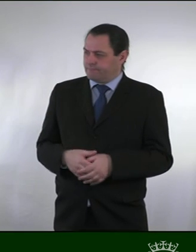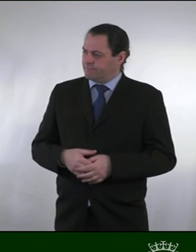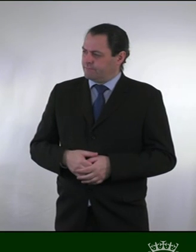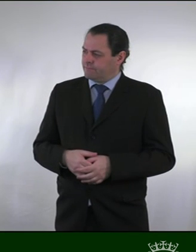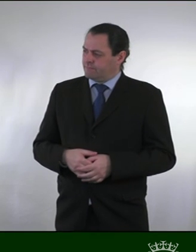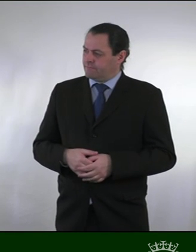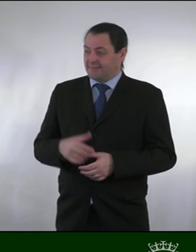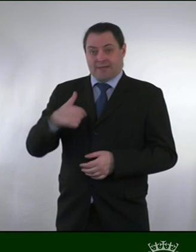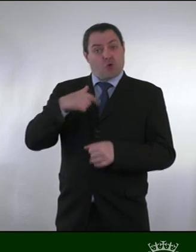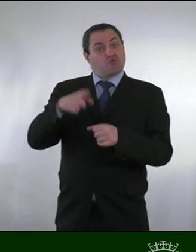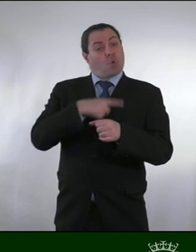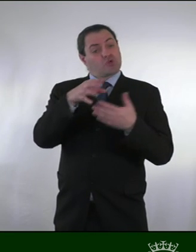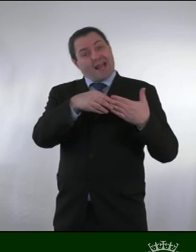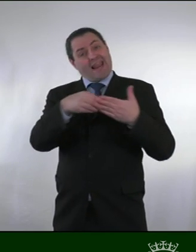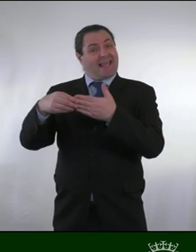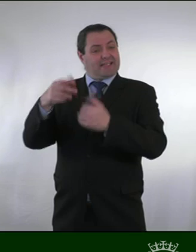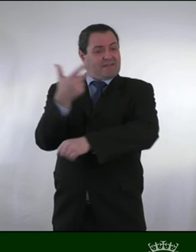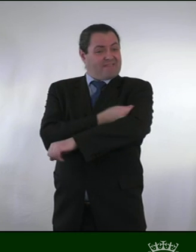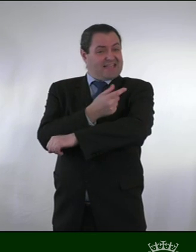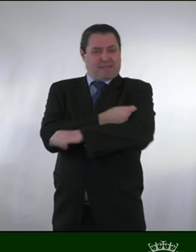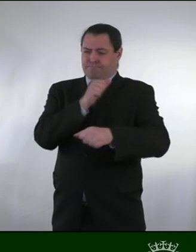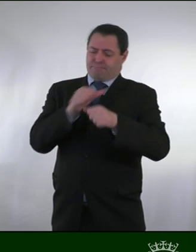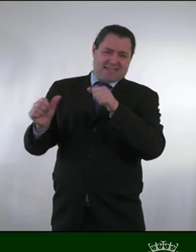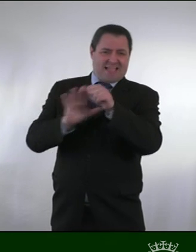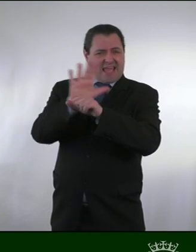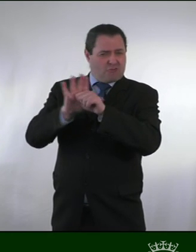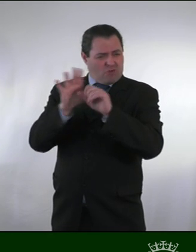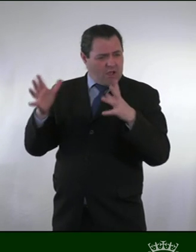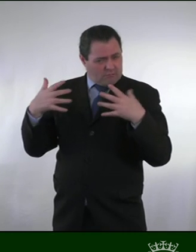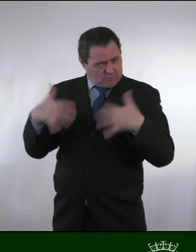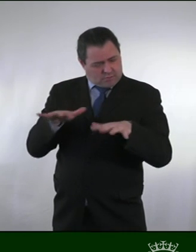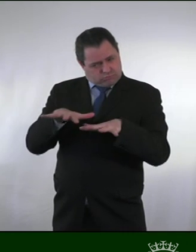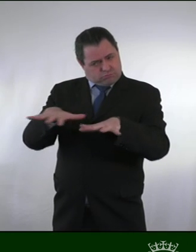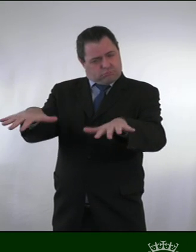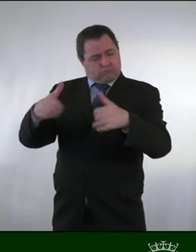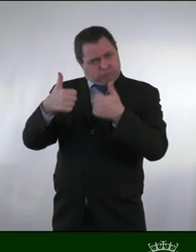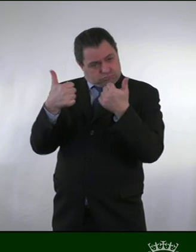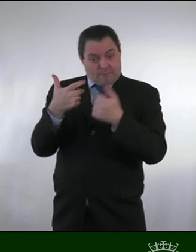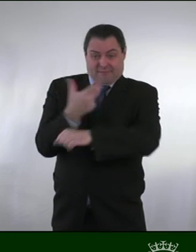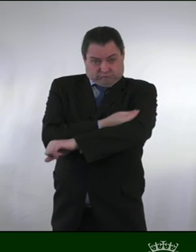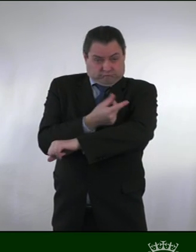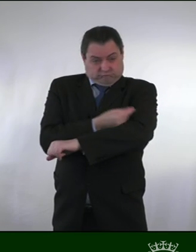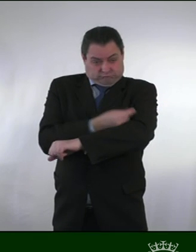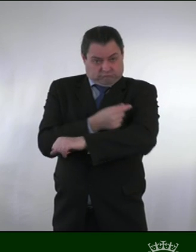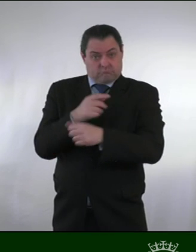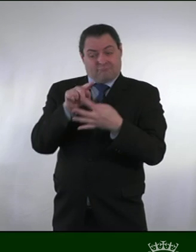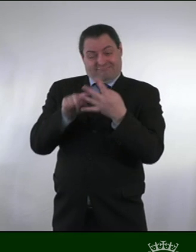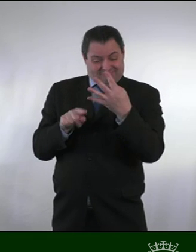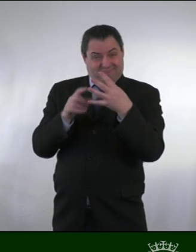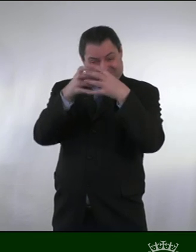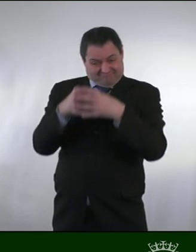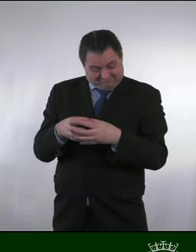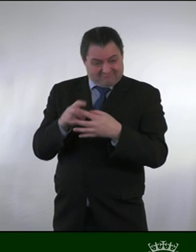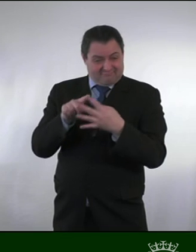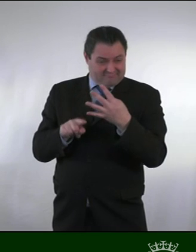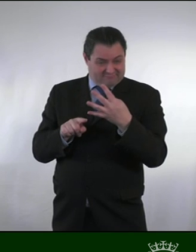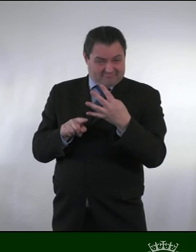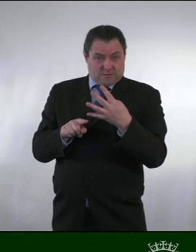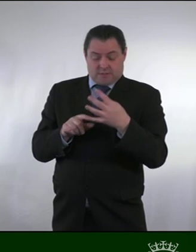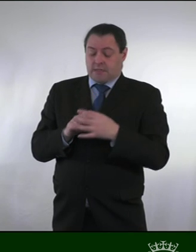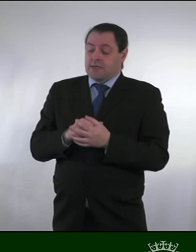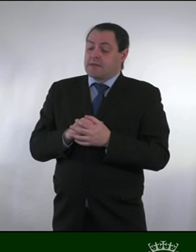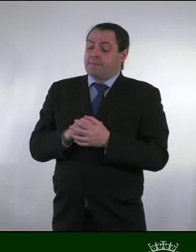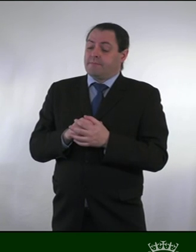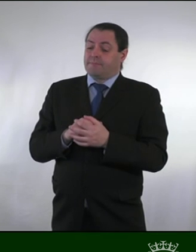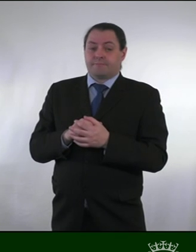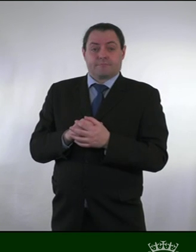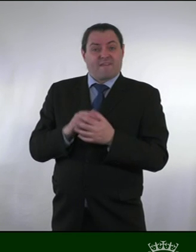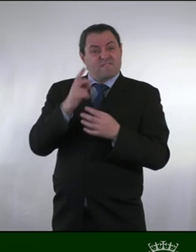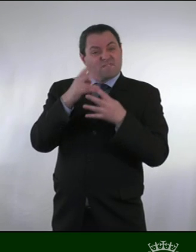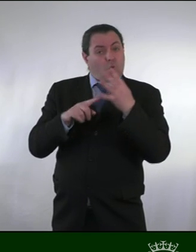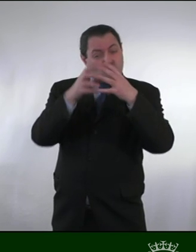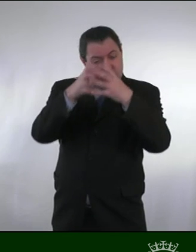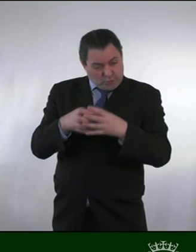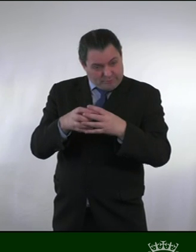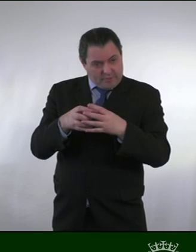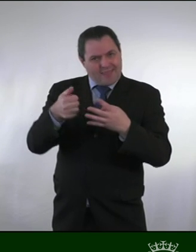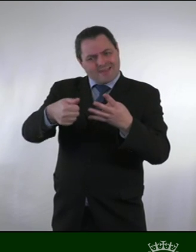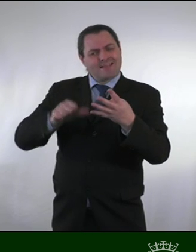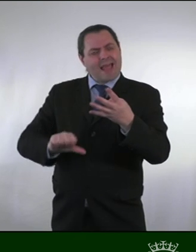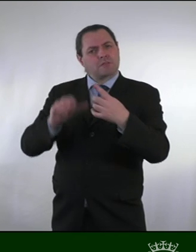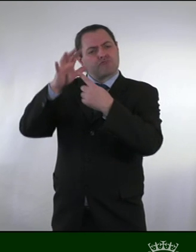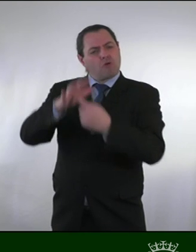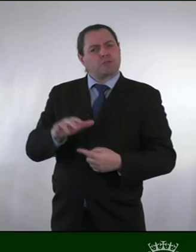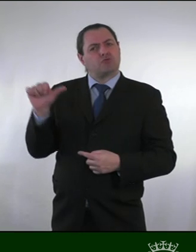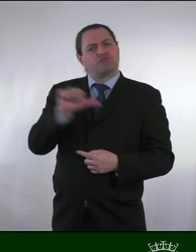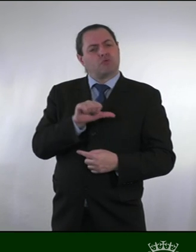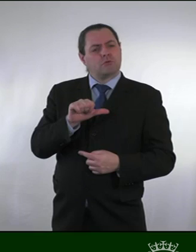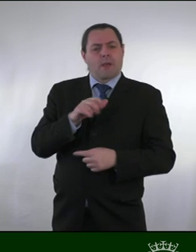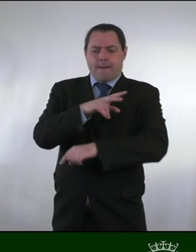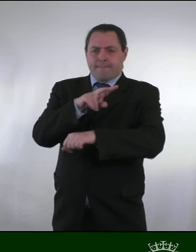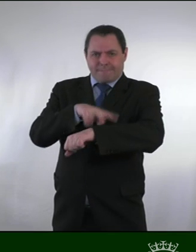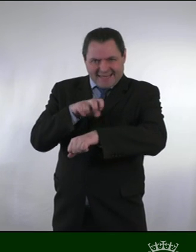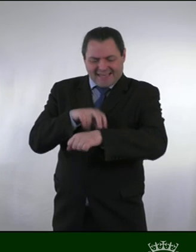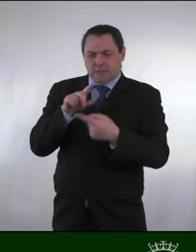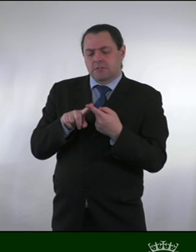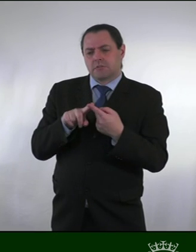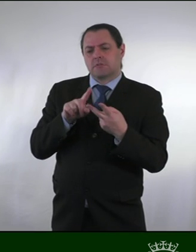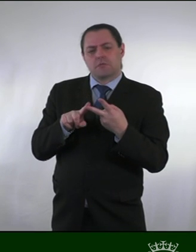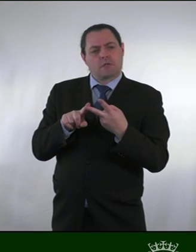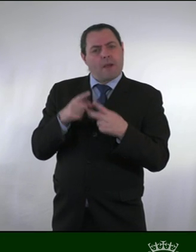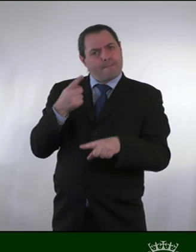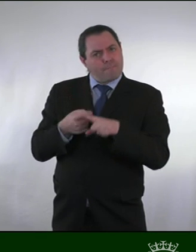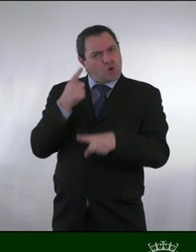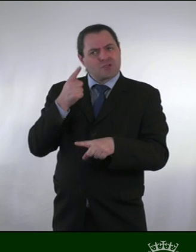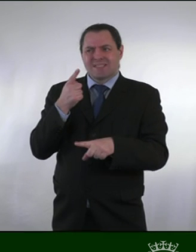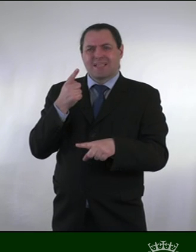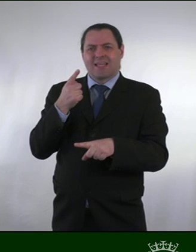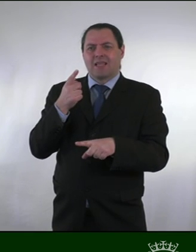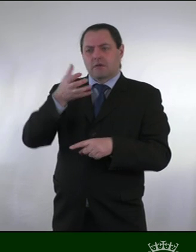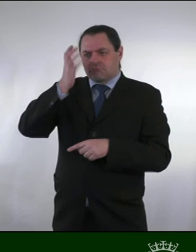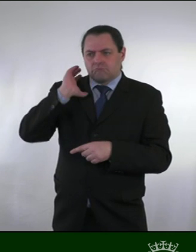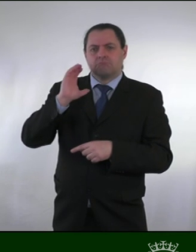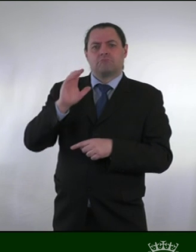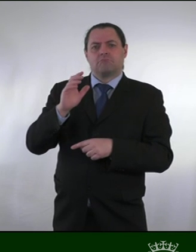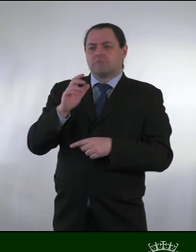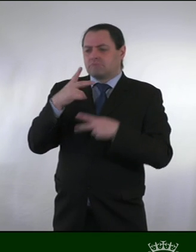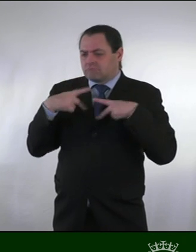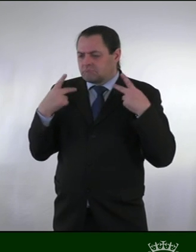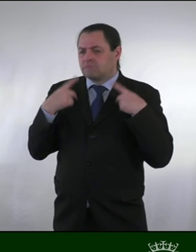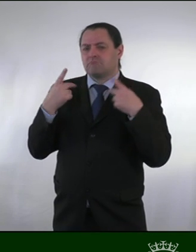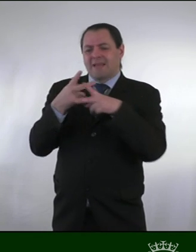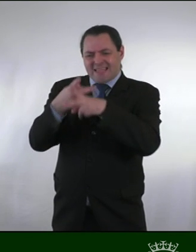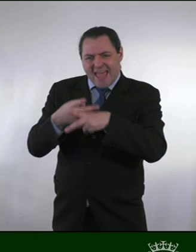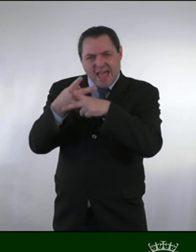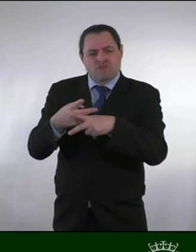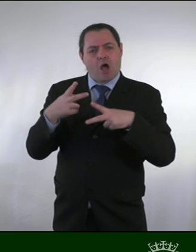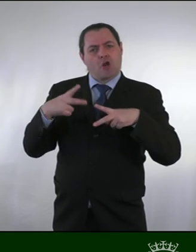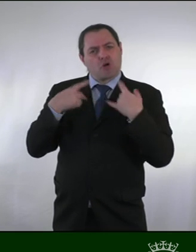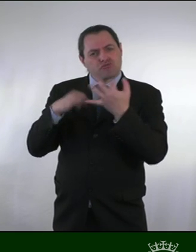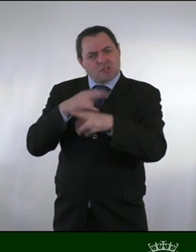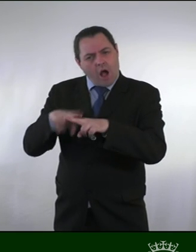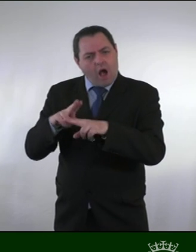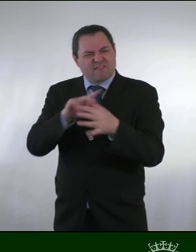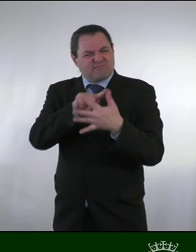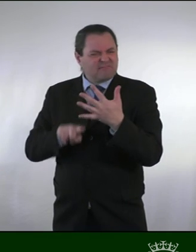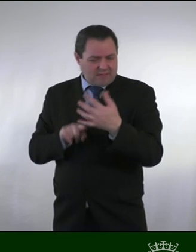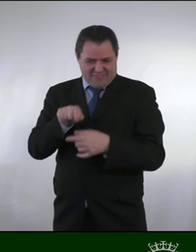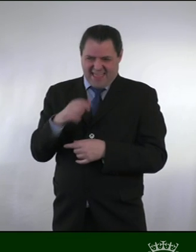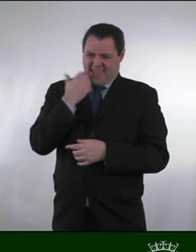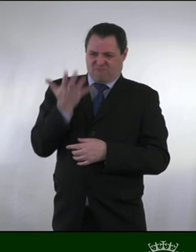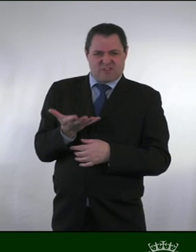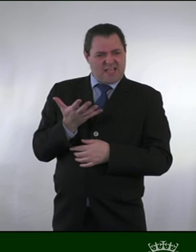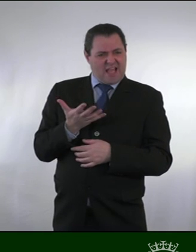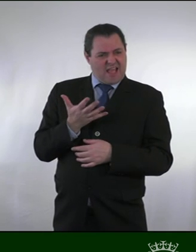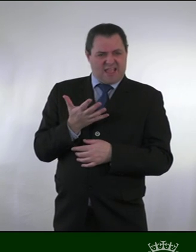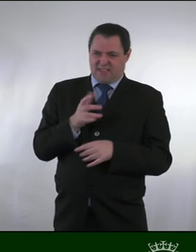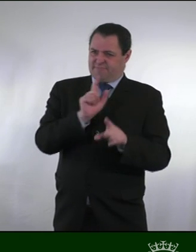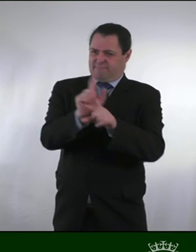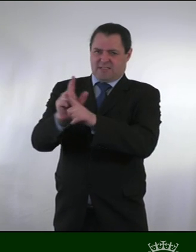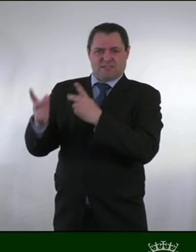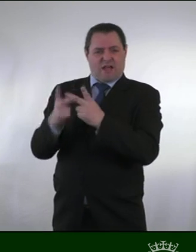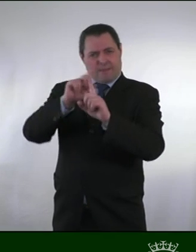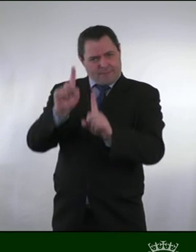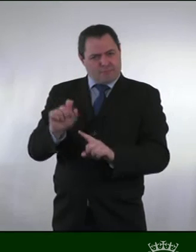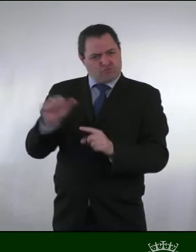With Yorkshire leading the way in the vaccine roll-out, does the Prime Minister agree that once we have vaccinated the most vulnerable, the elderly and our wonderful health and social care workers, we should then look at prioritising the vaccination of police officers, emergency service workers, carers, teachers, nursery staff and all those whose essential daily work brings them into contact with other people?